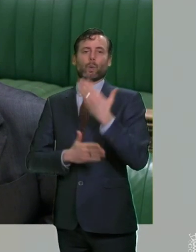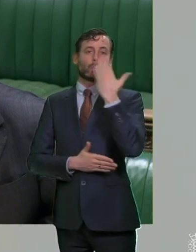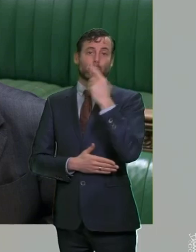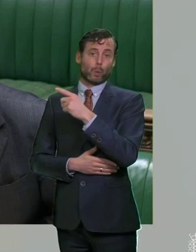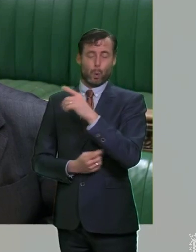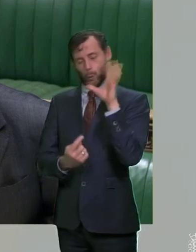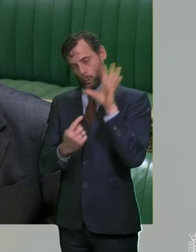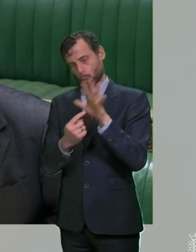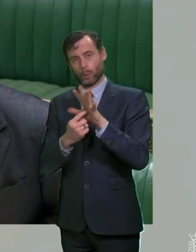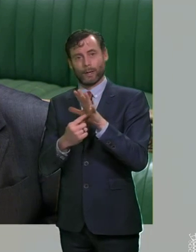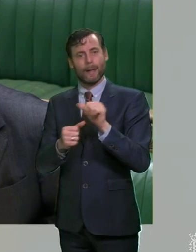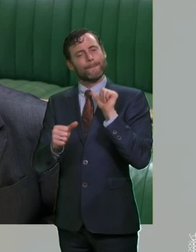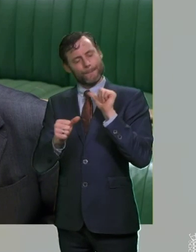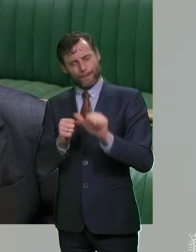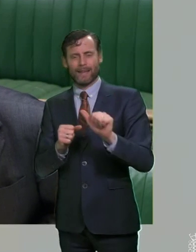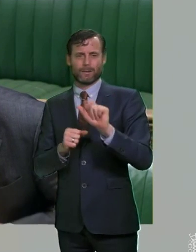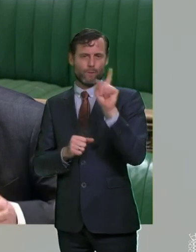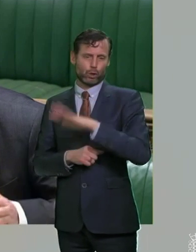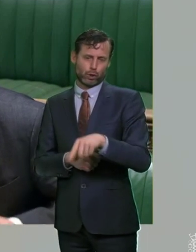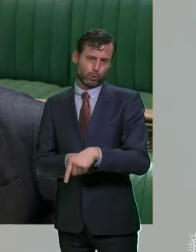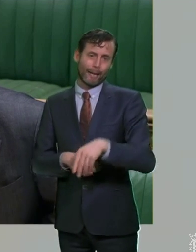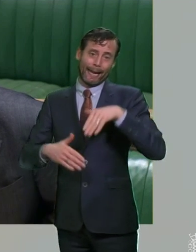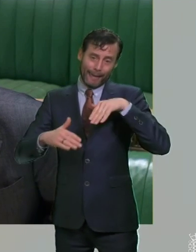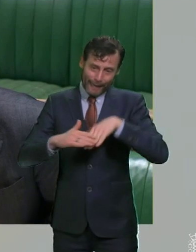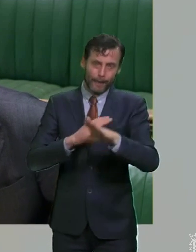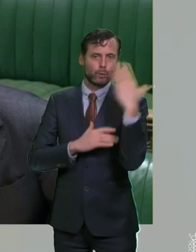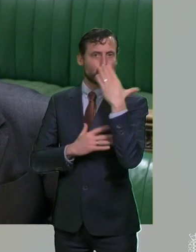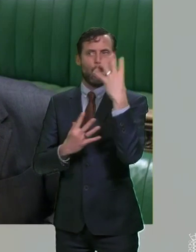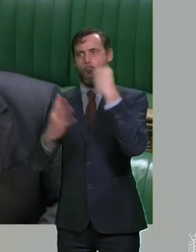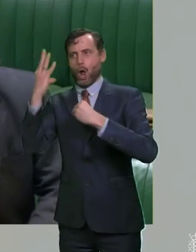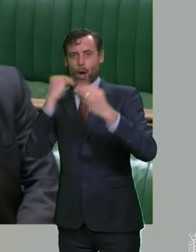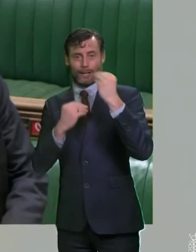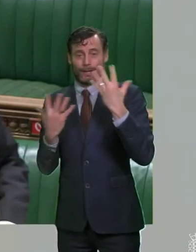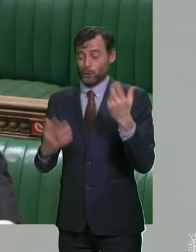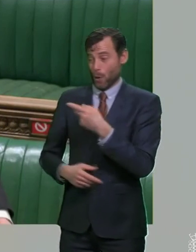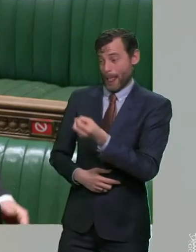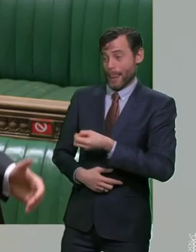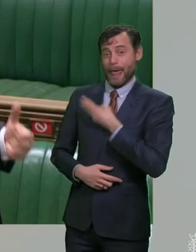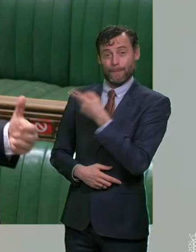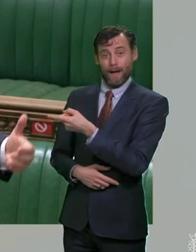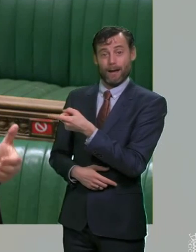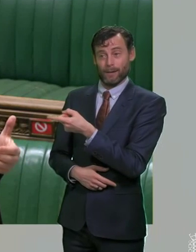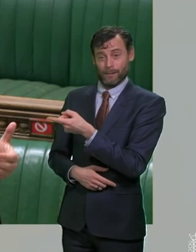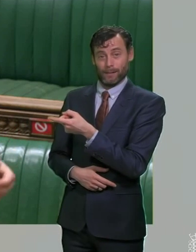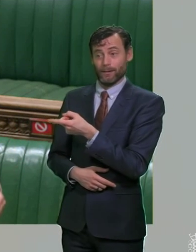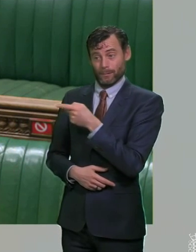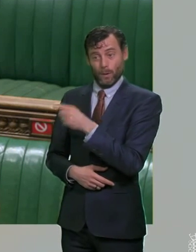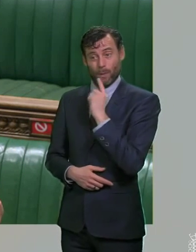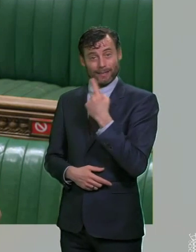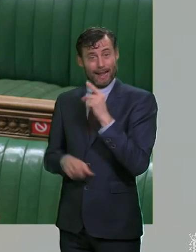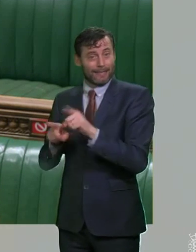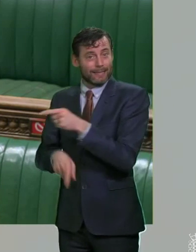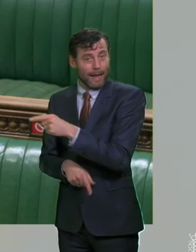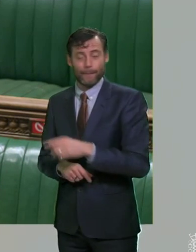The best place for kids is in school, as I hope we will hear from the Labour party very shortly.